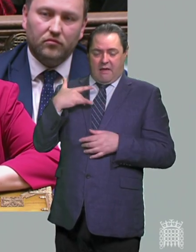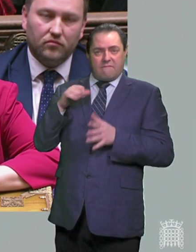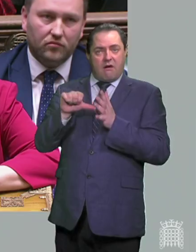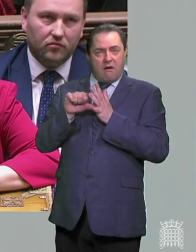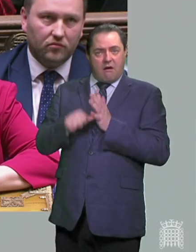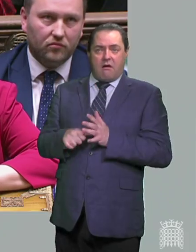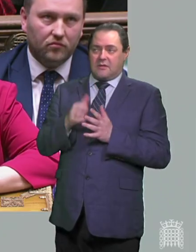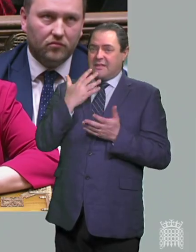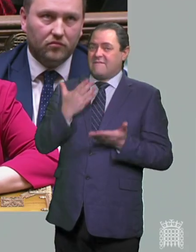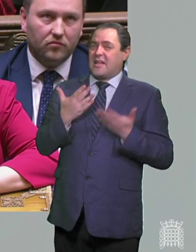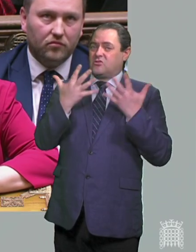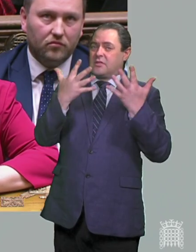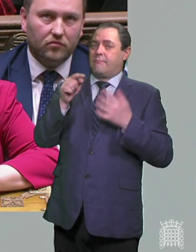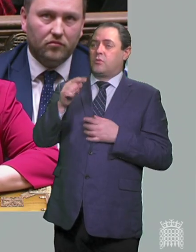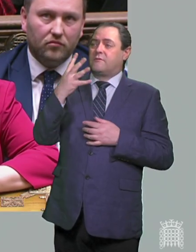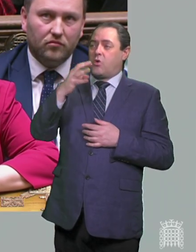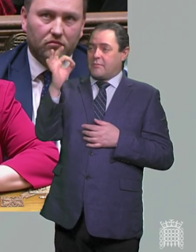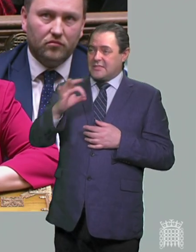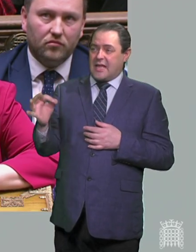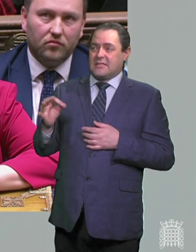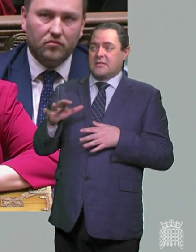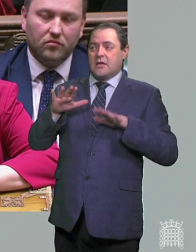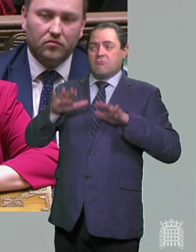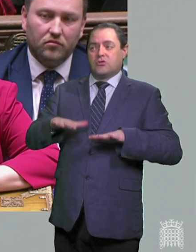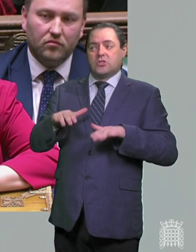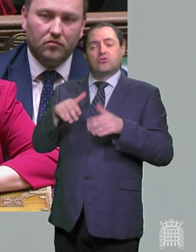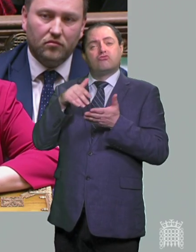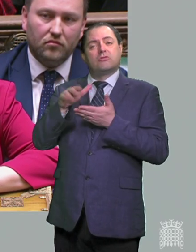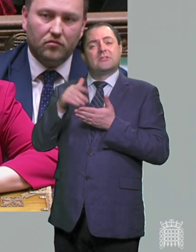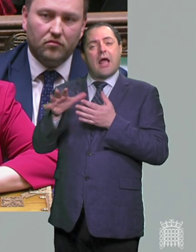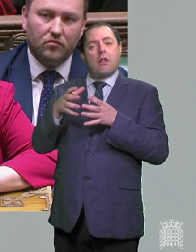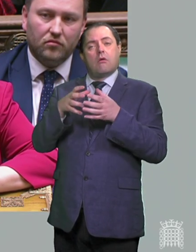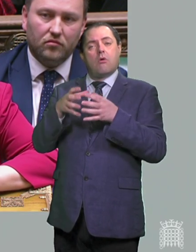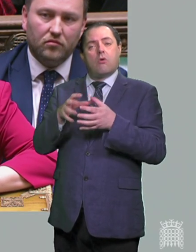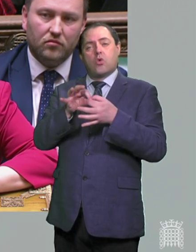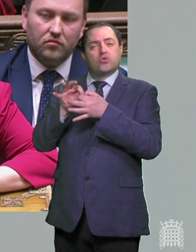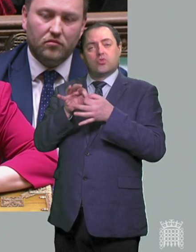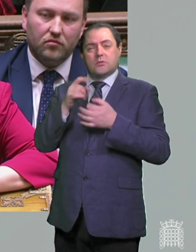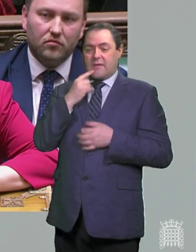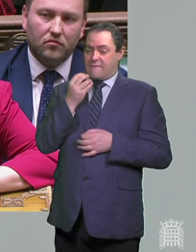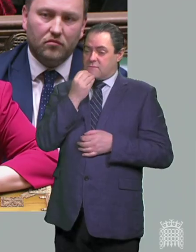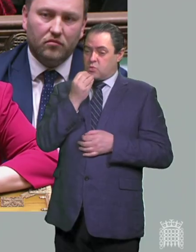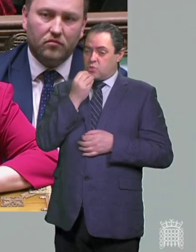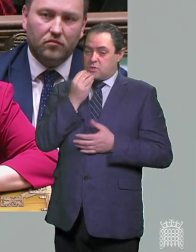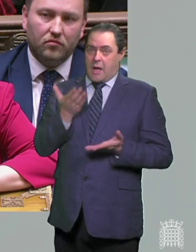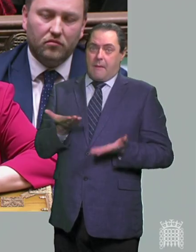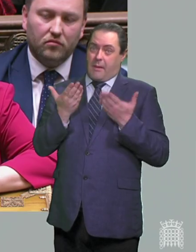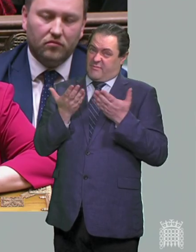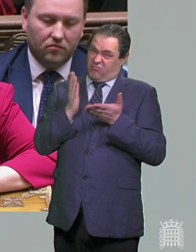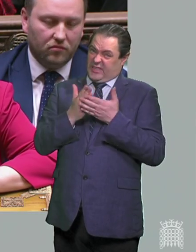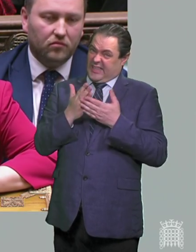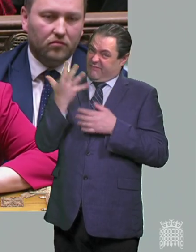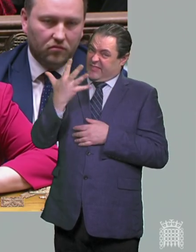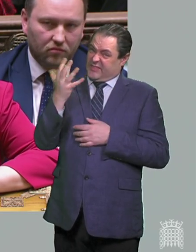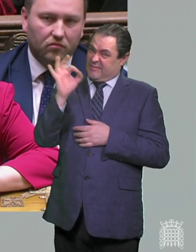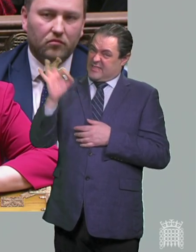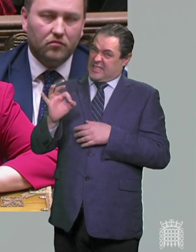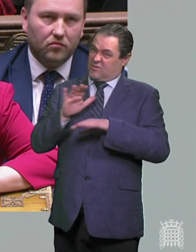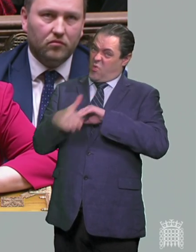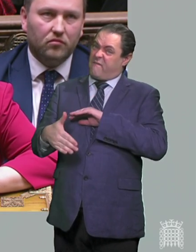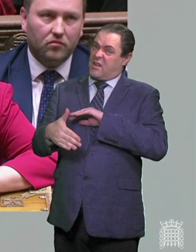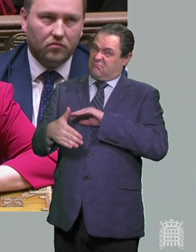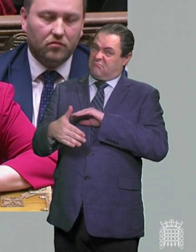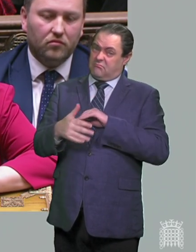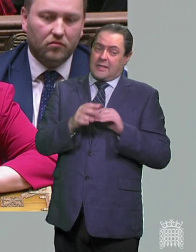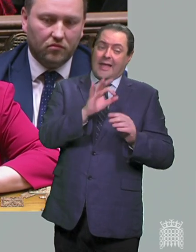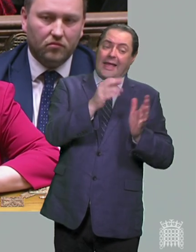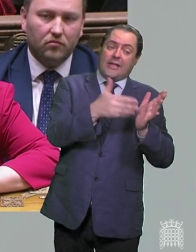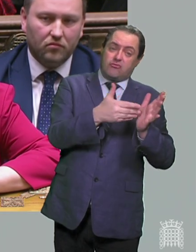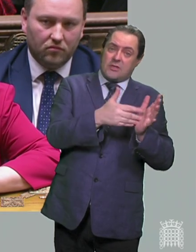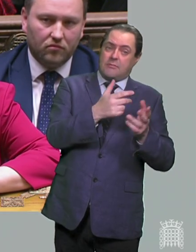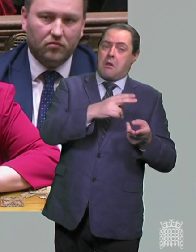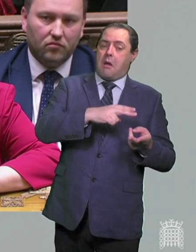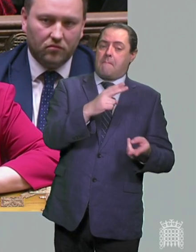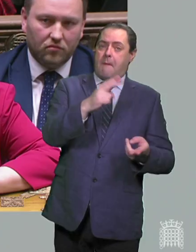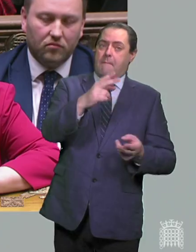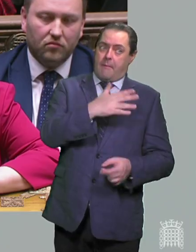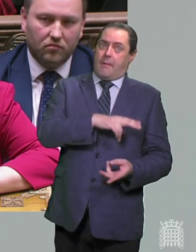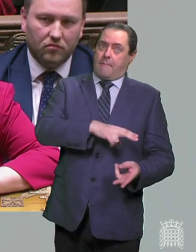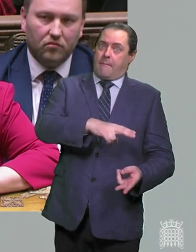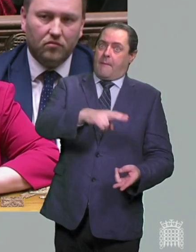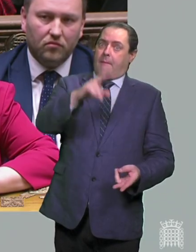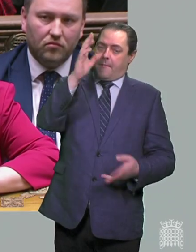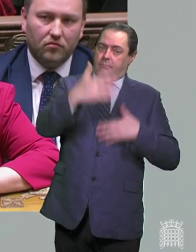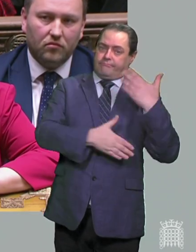Inflation is now at 10.4%, with the British Retail Consortium reporting that food inflation is above 15%, and interest rates have been increased for the 11th consecutive time.